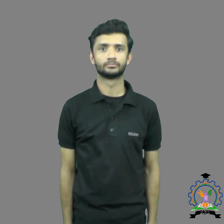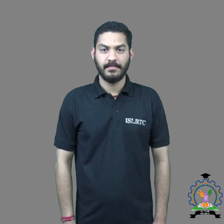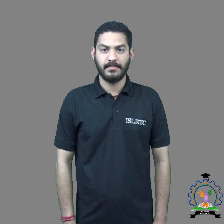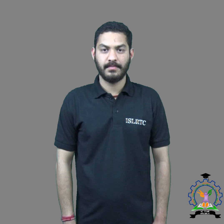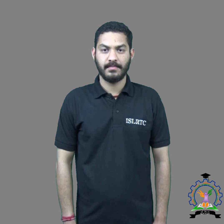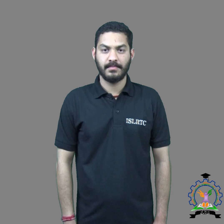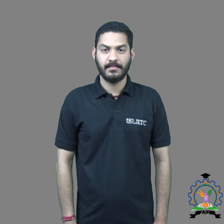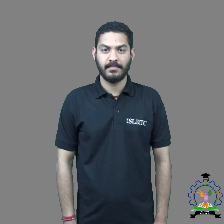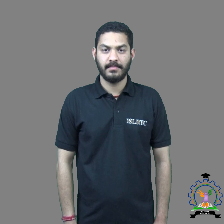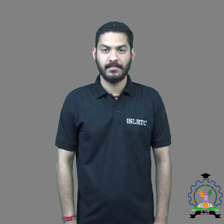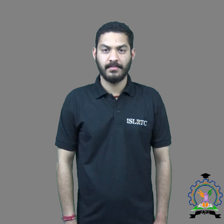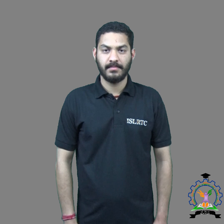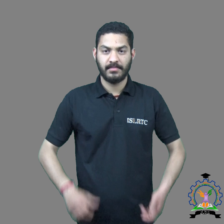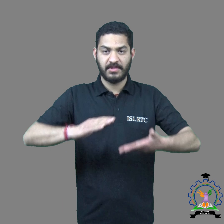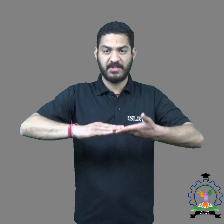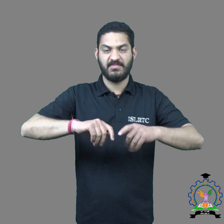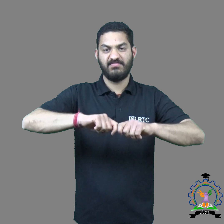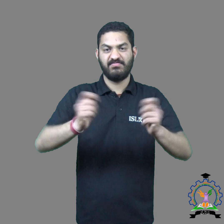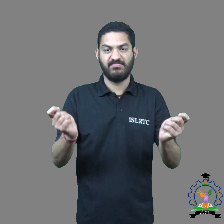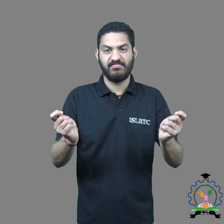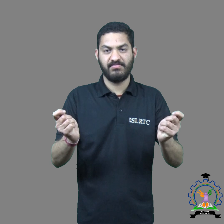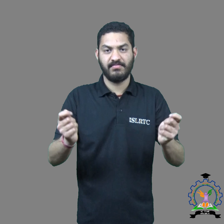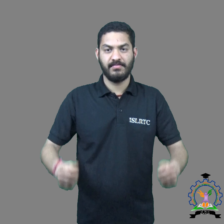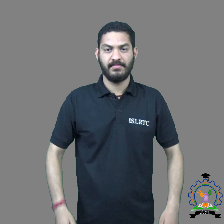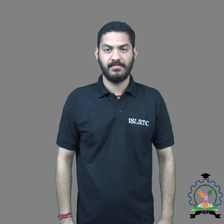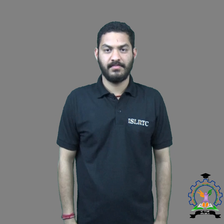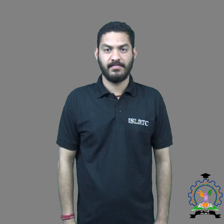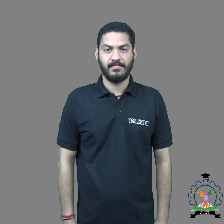Divorce